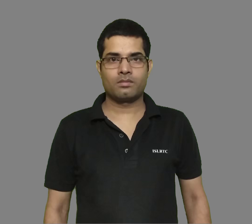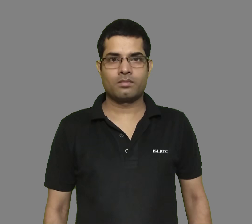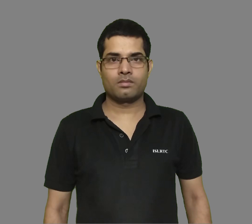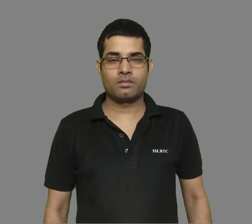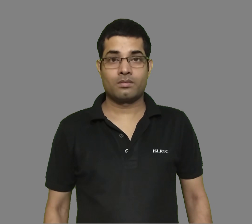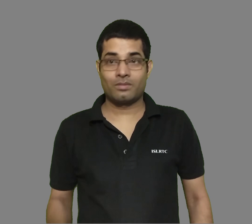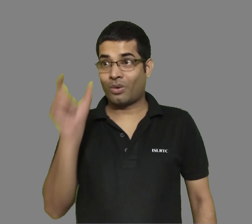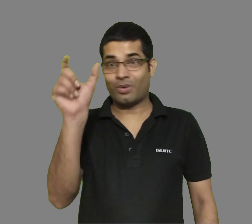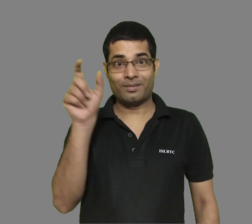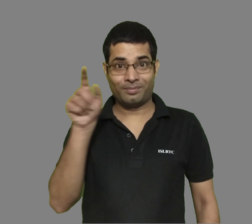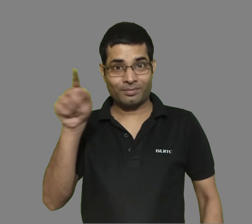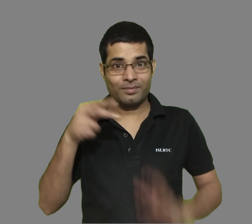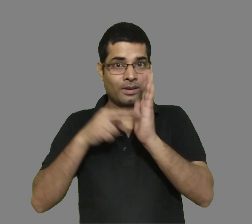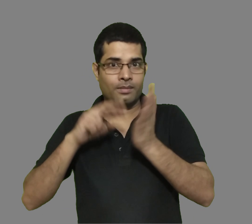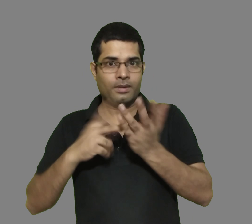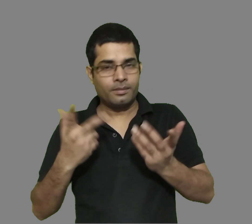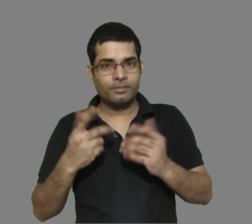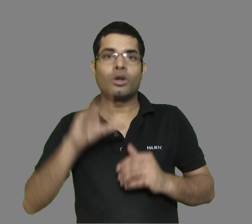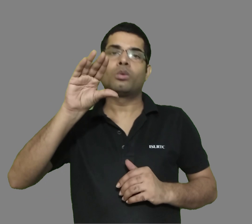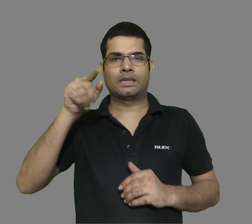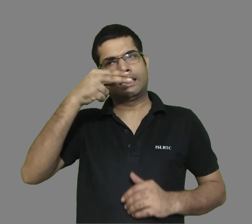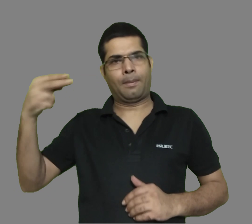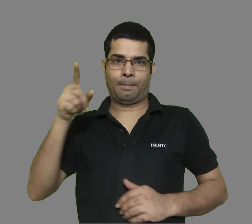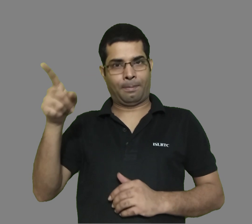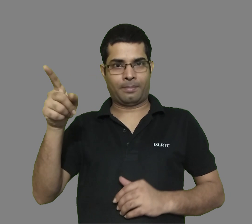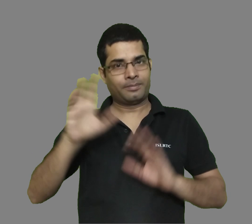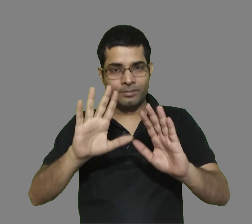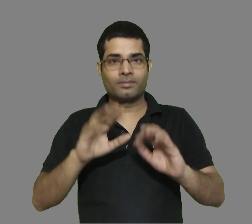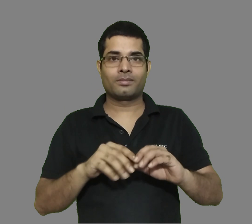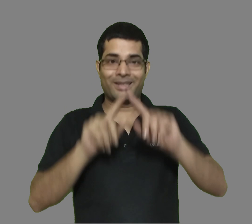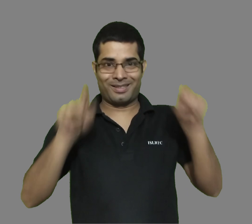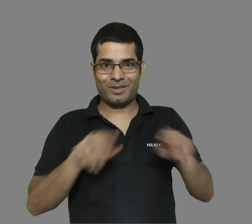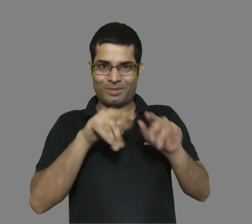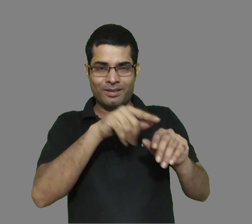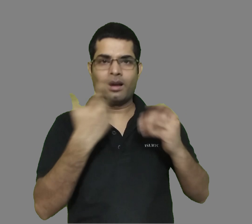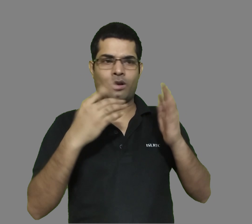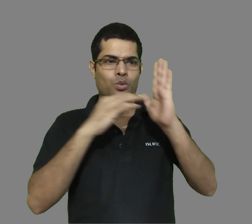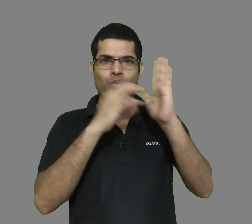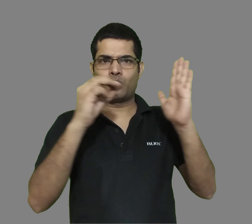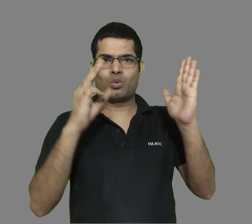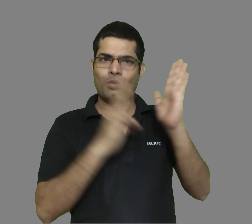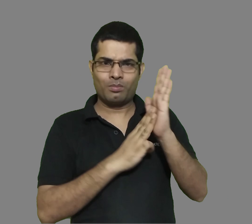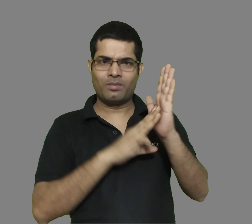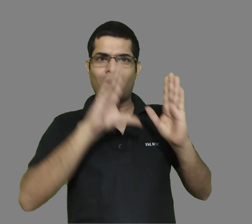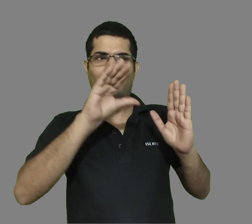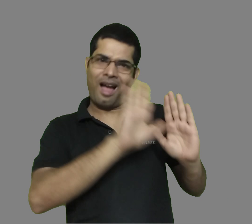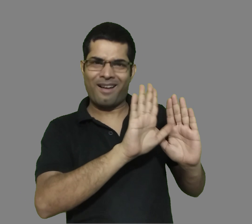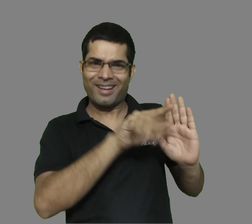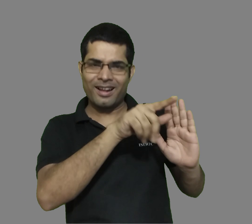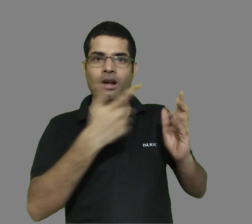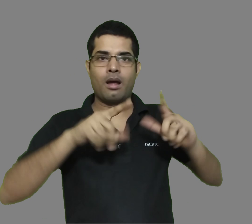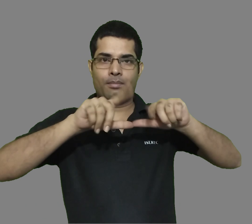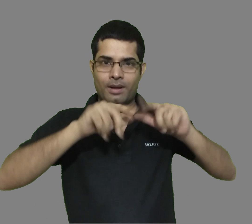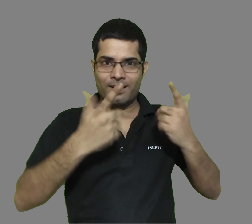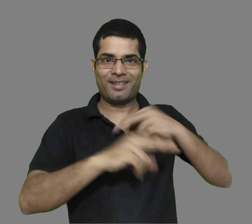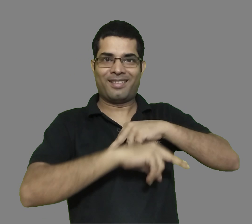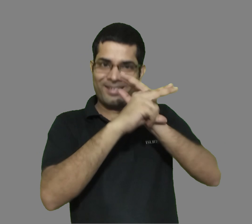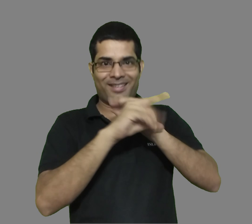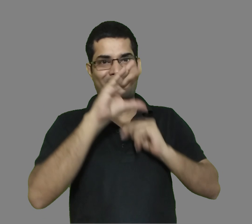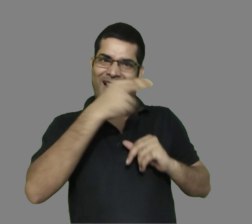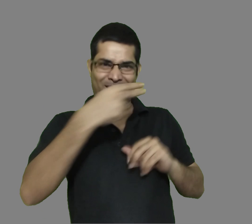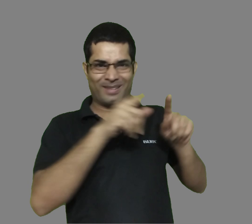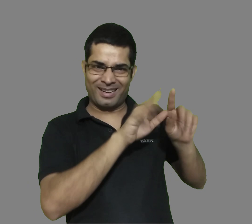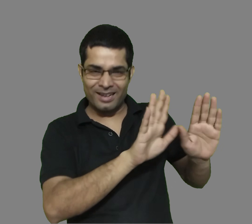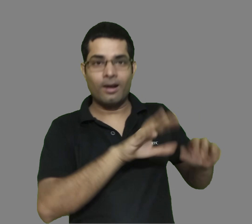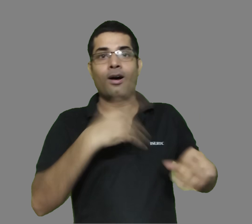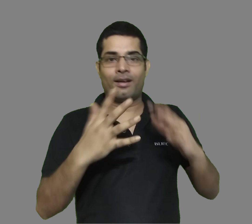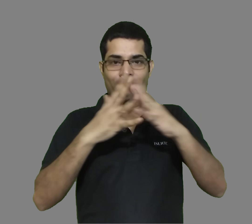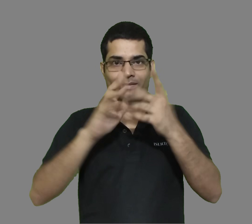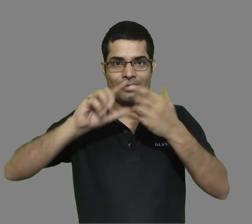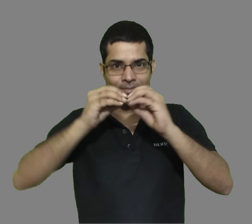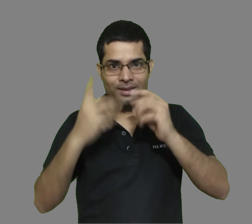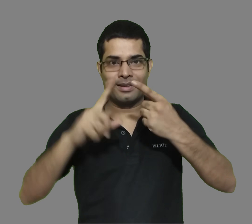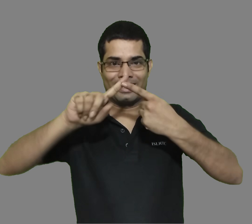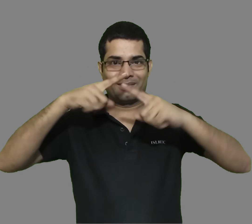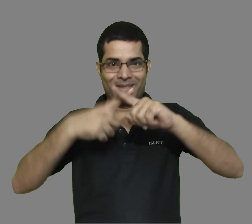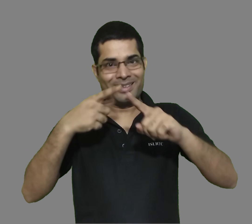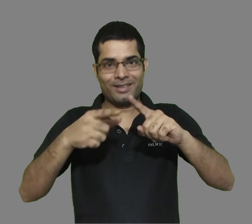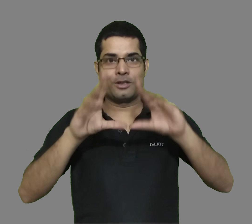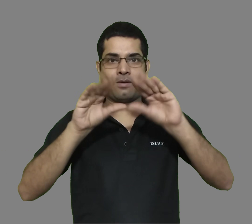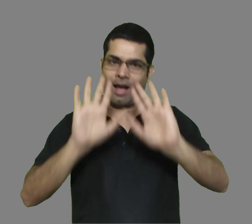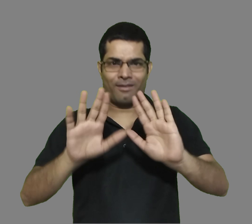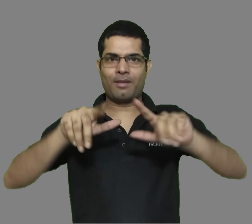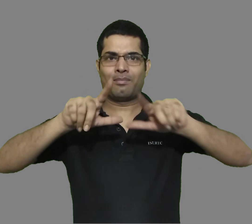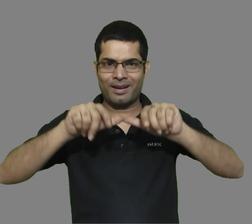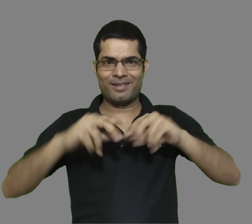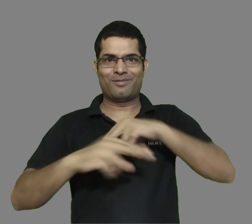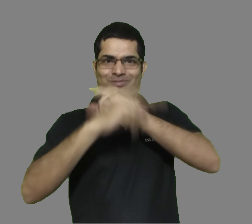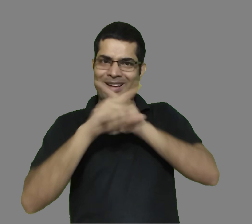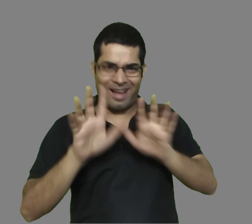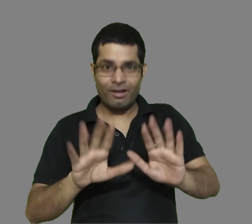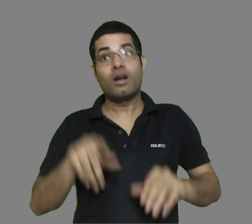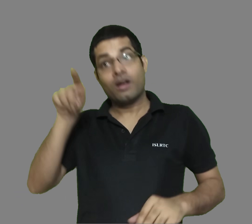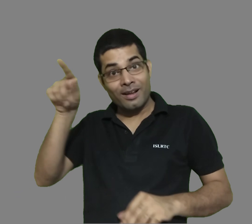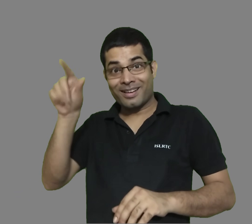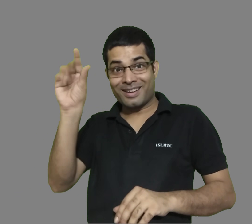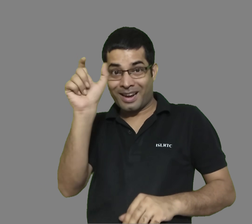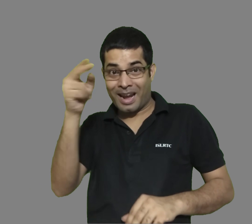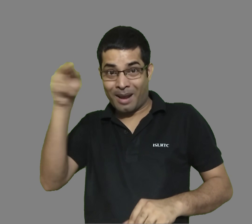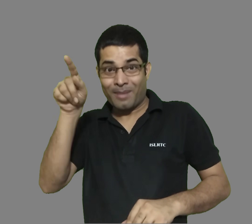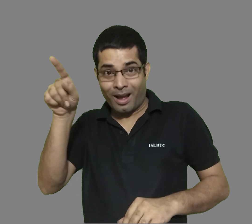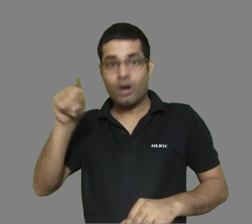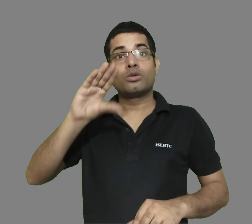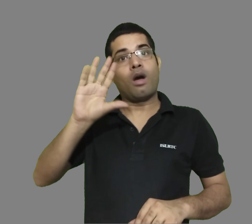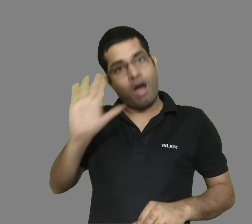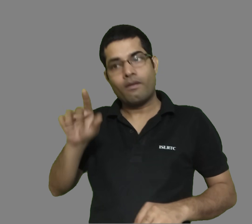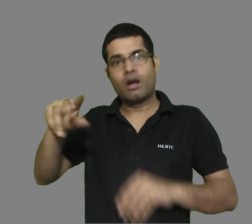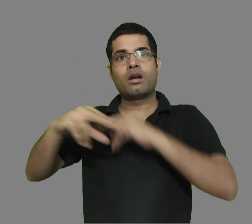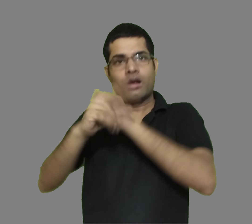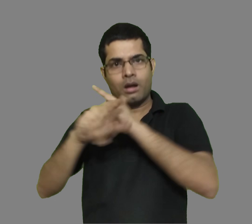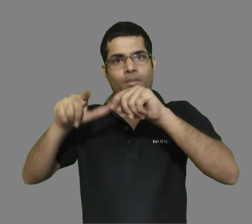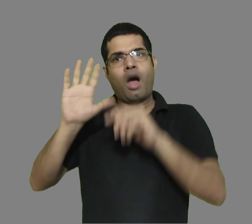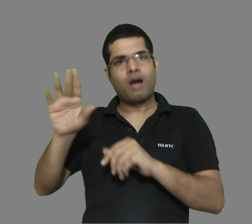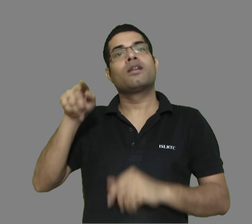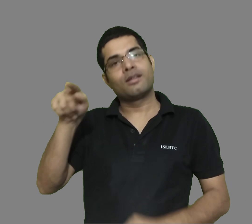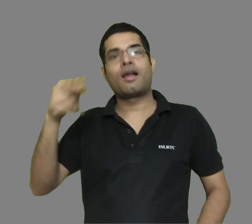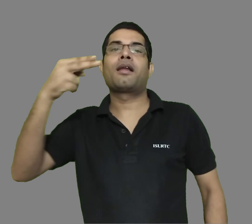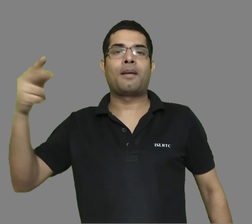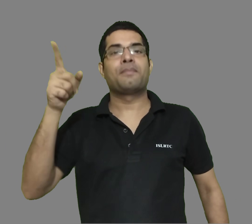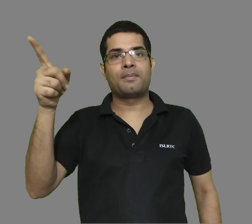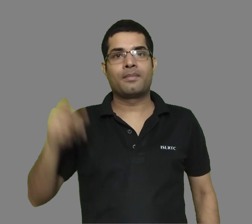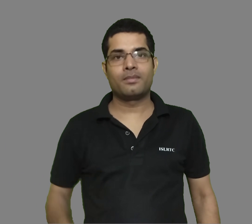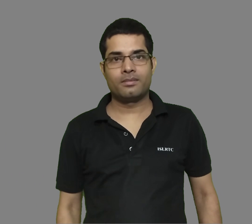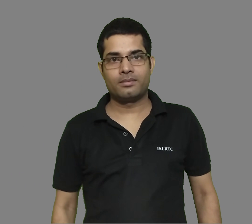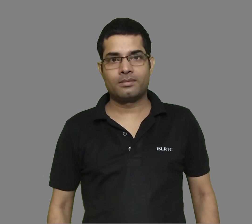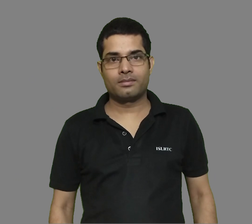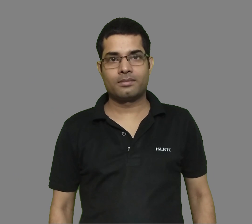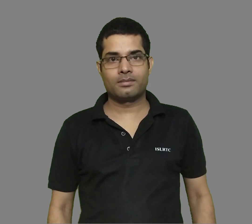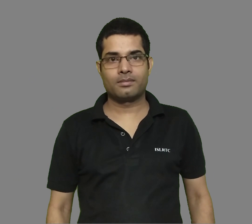Microsoft Edge